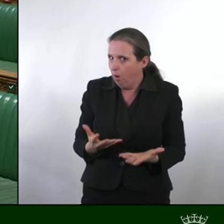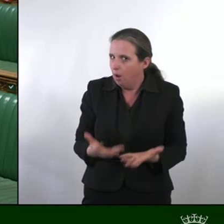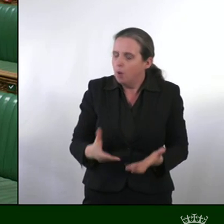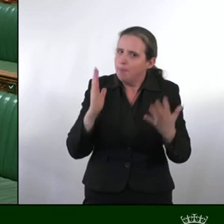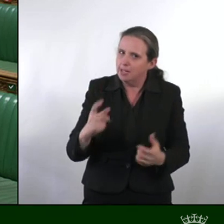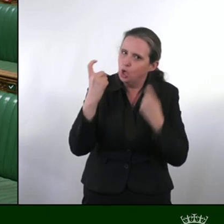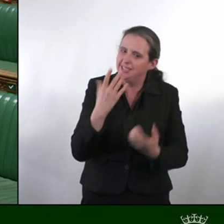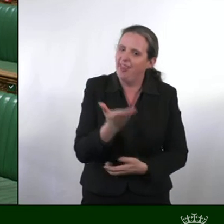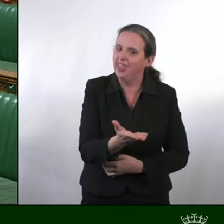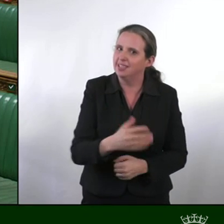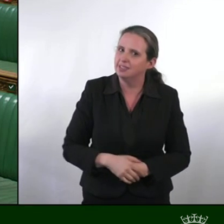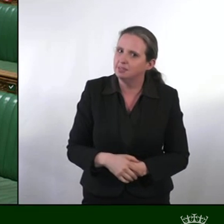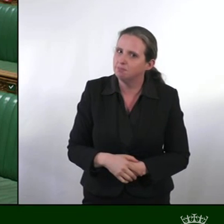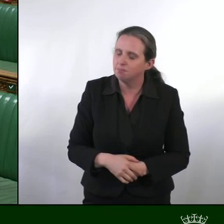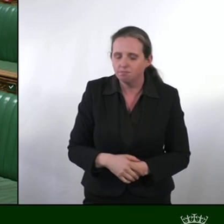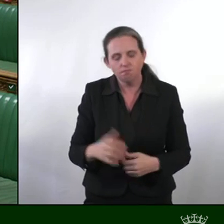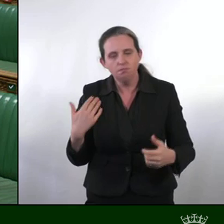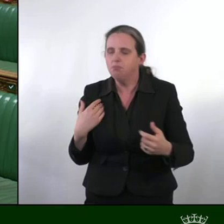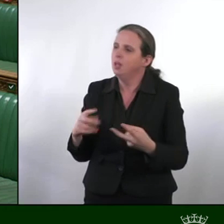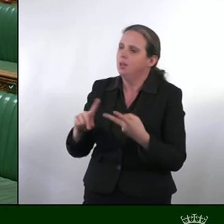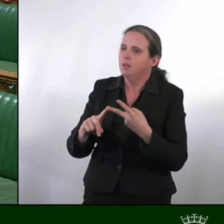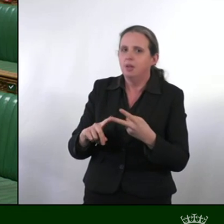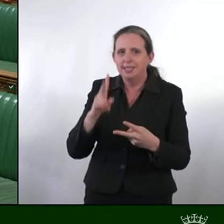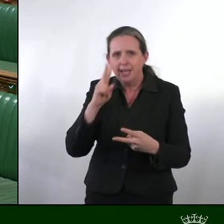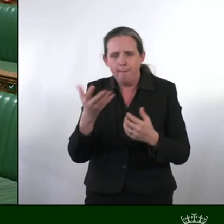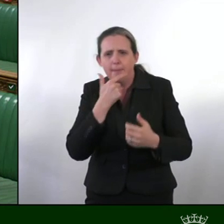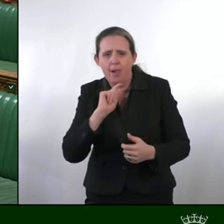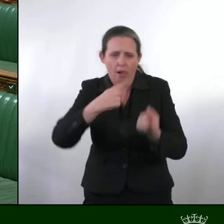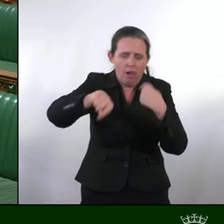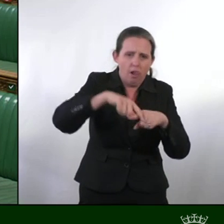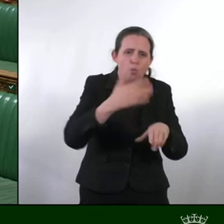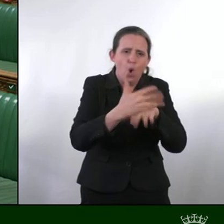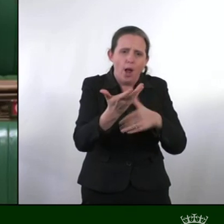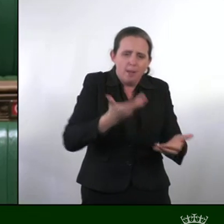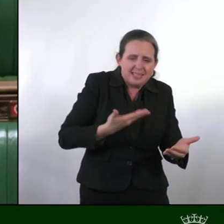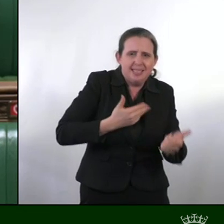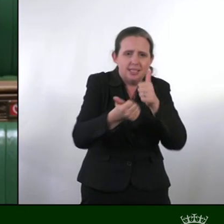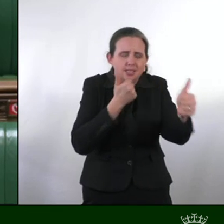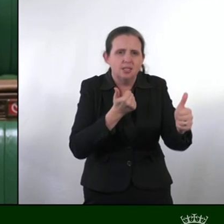In contrast, there has been a bonanza for those who have won contracts from this Government.